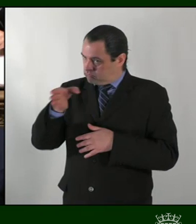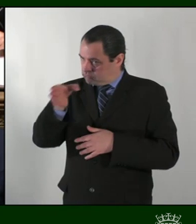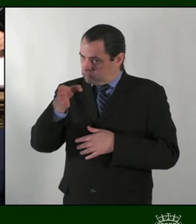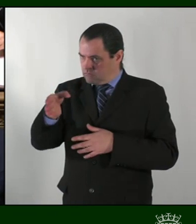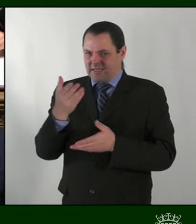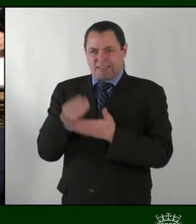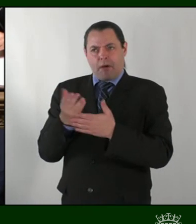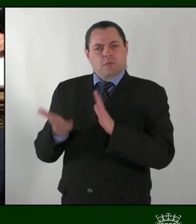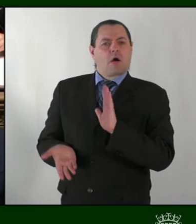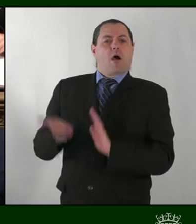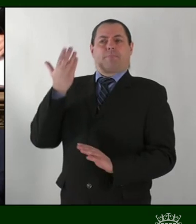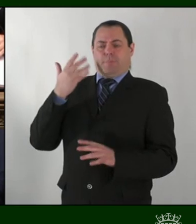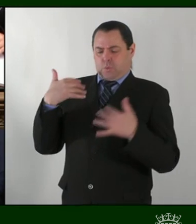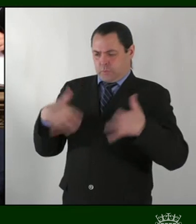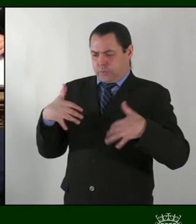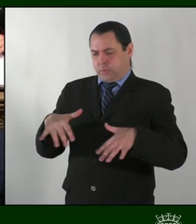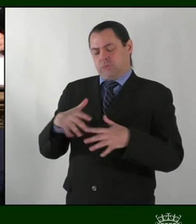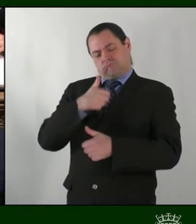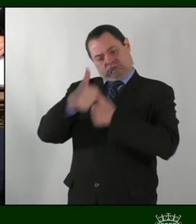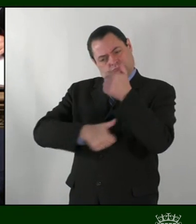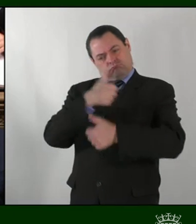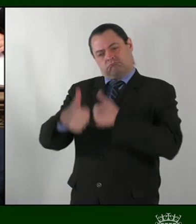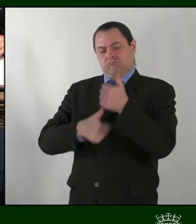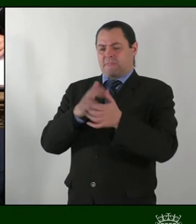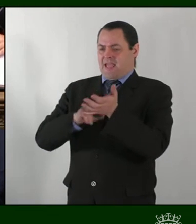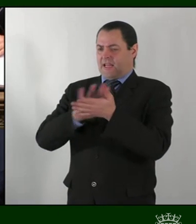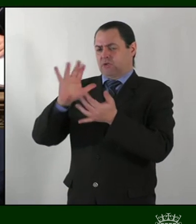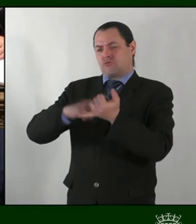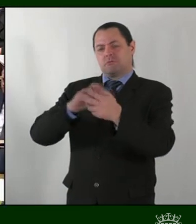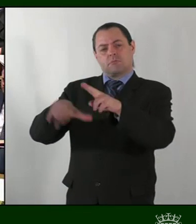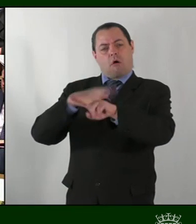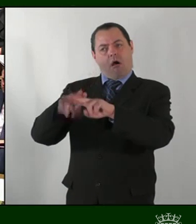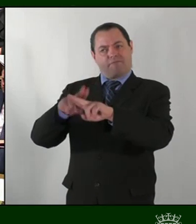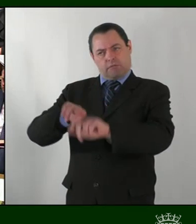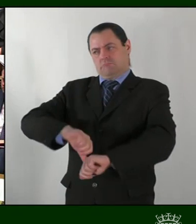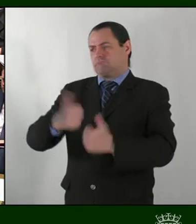The demand is exceptional, and I pay tribute to the work of NHS staff.